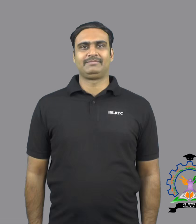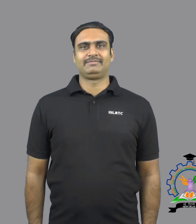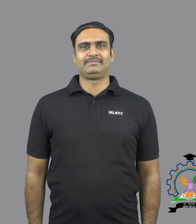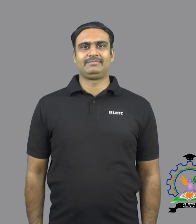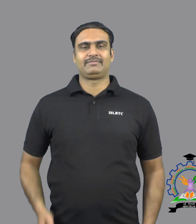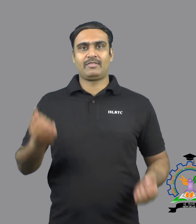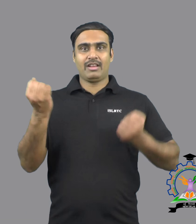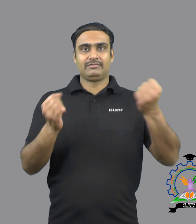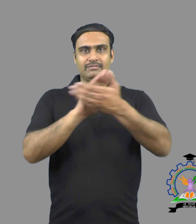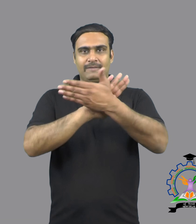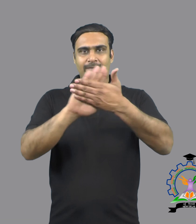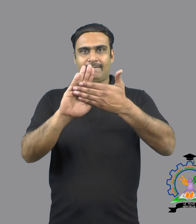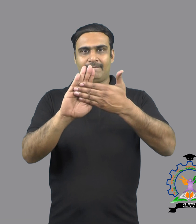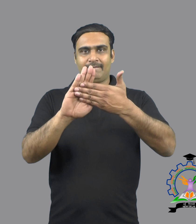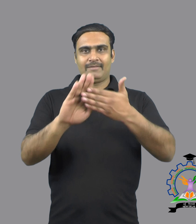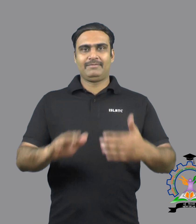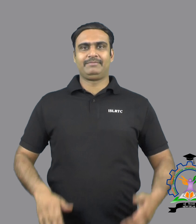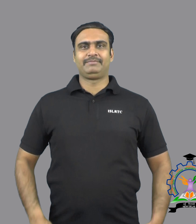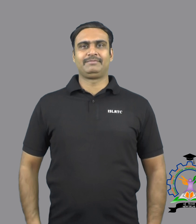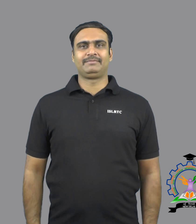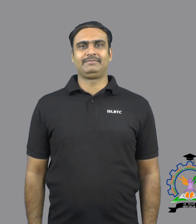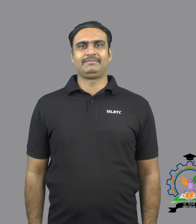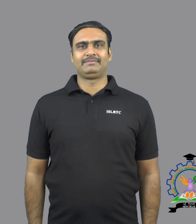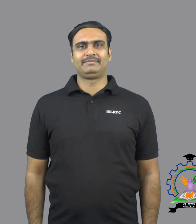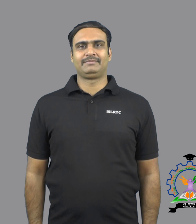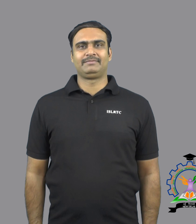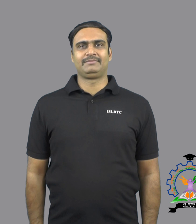Honda